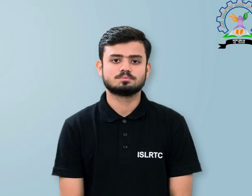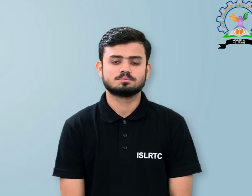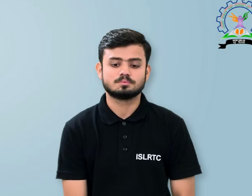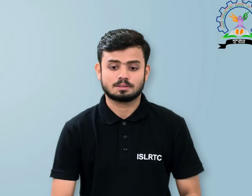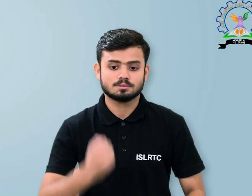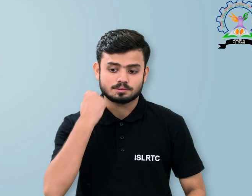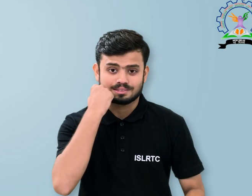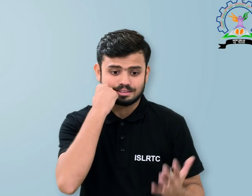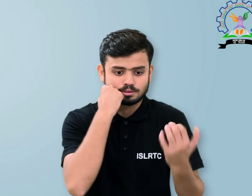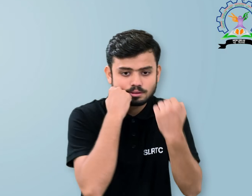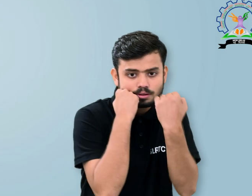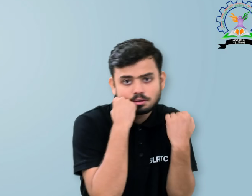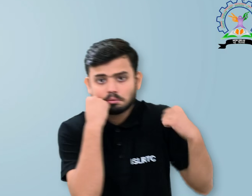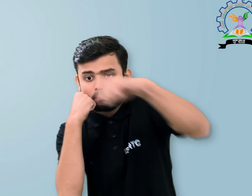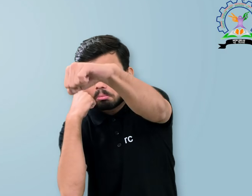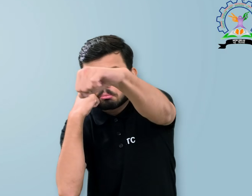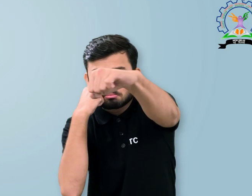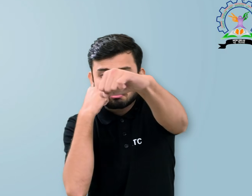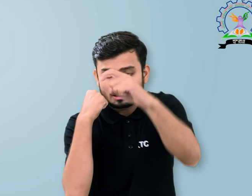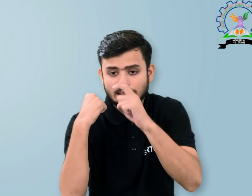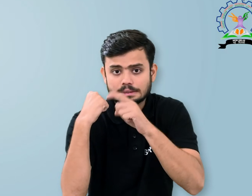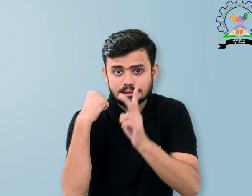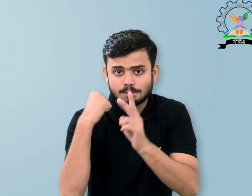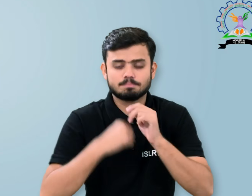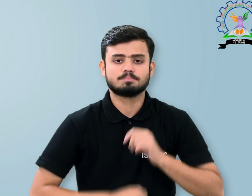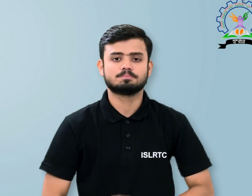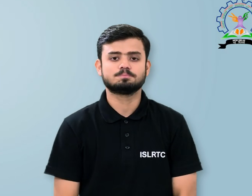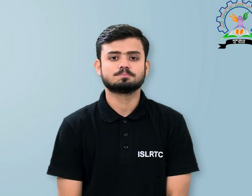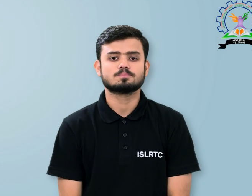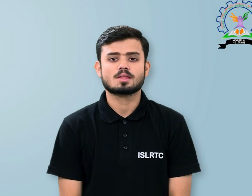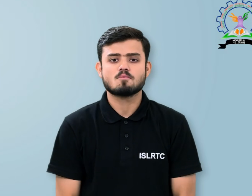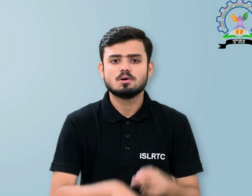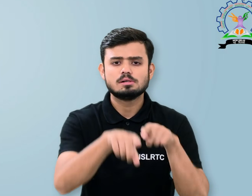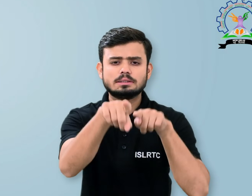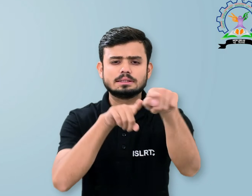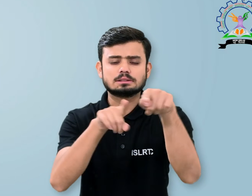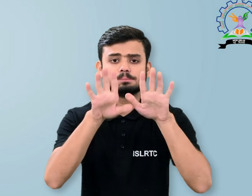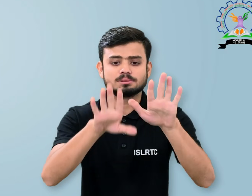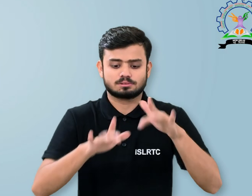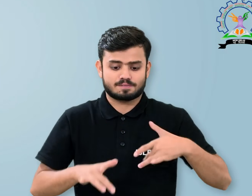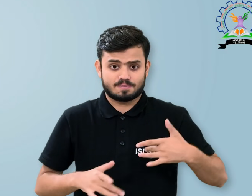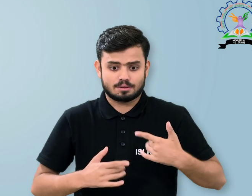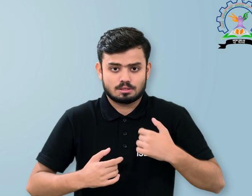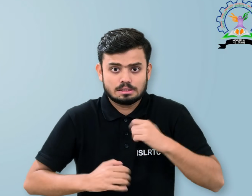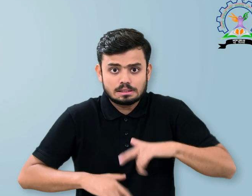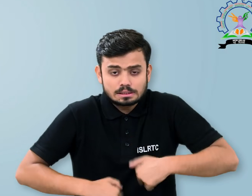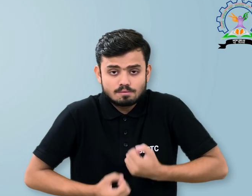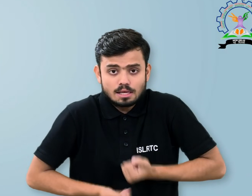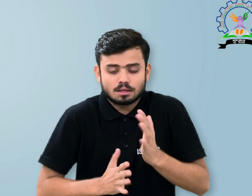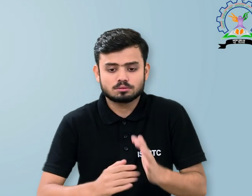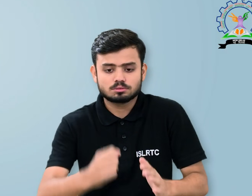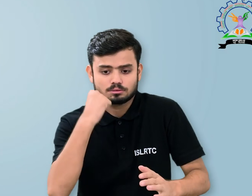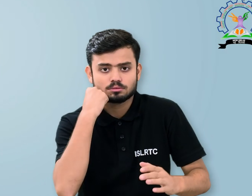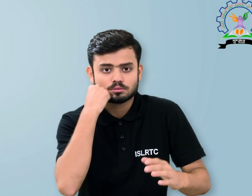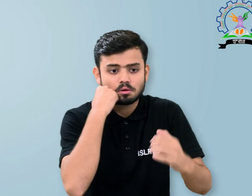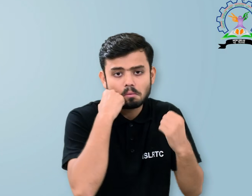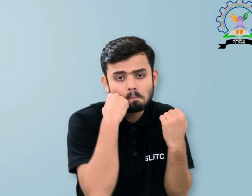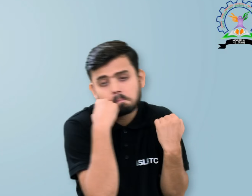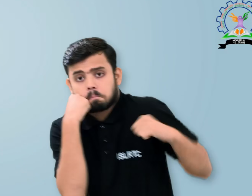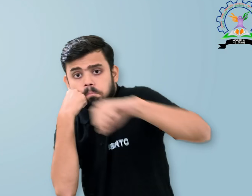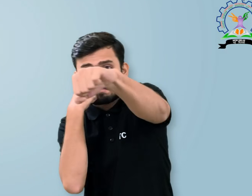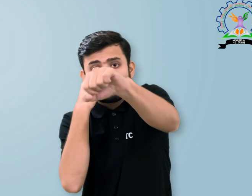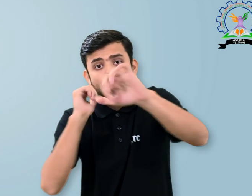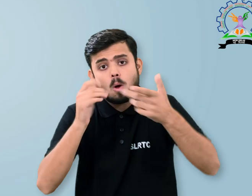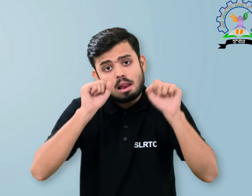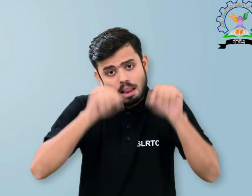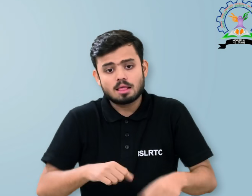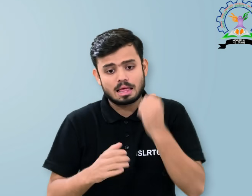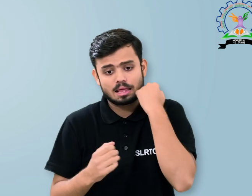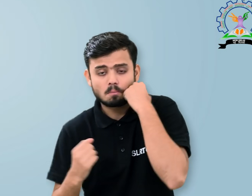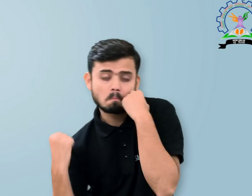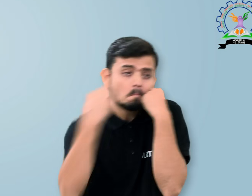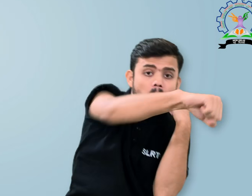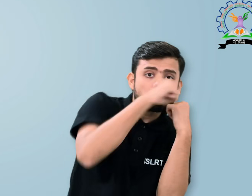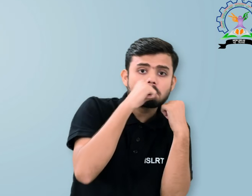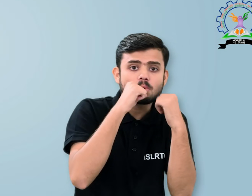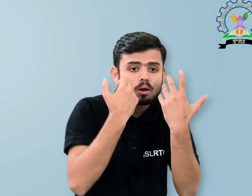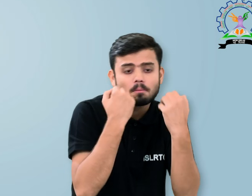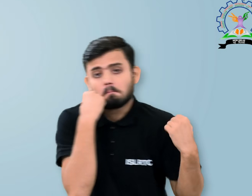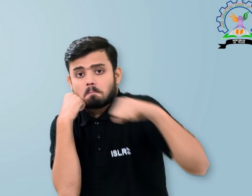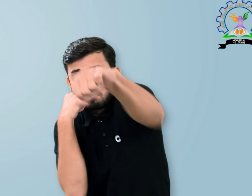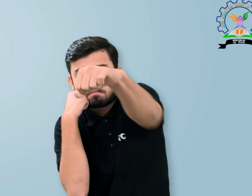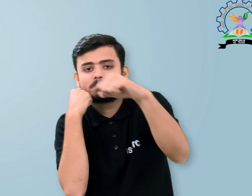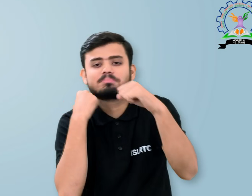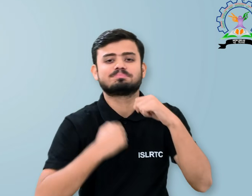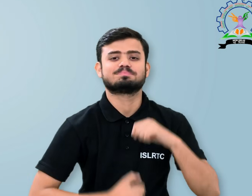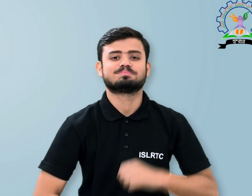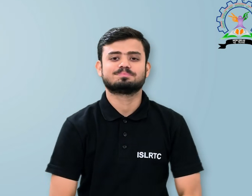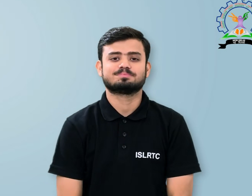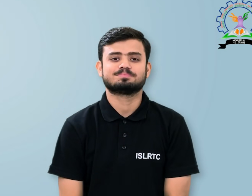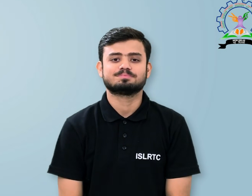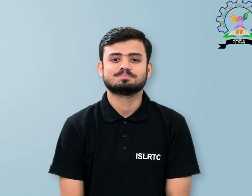Hook It is a power punch that's thrown with the lead hand in a semi-circular motion.